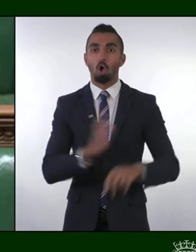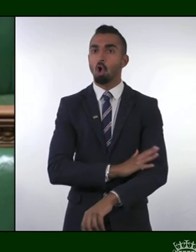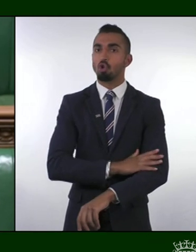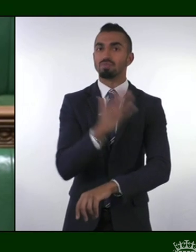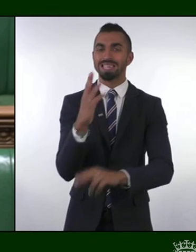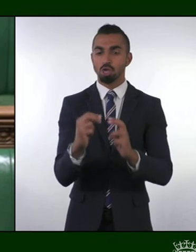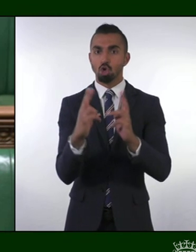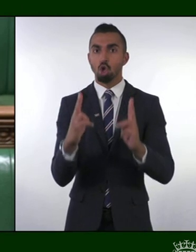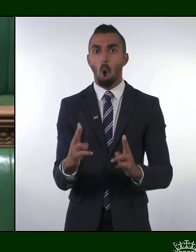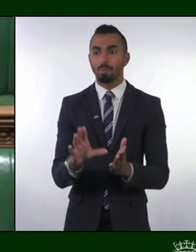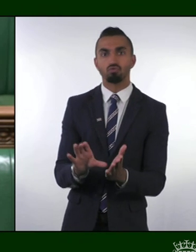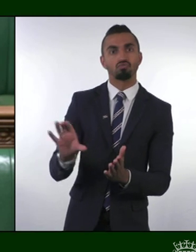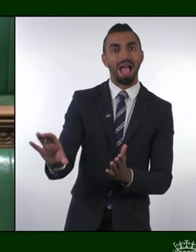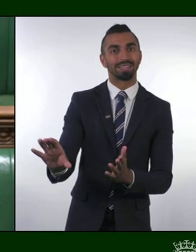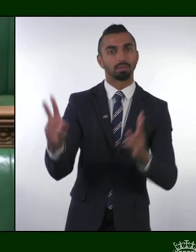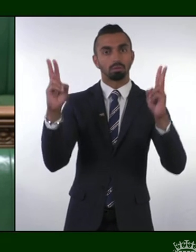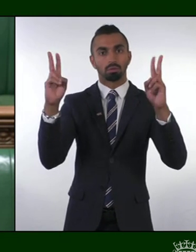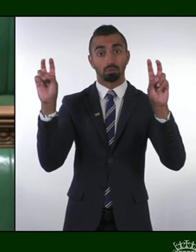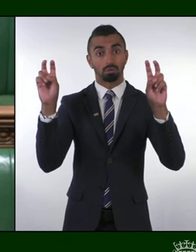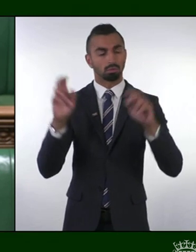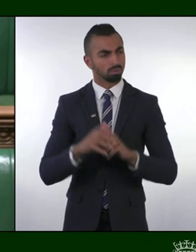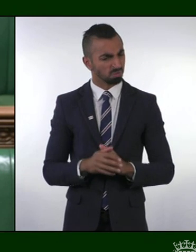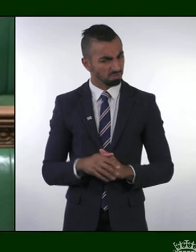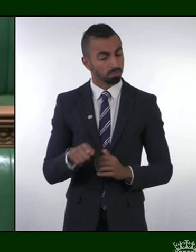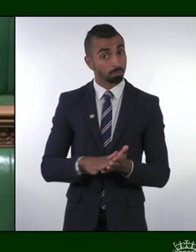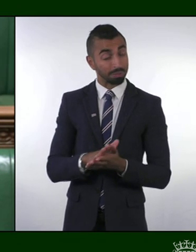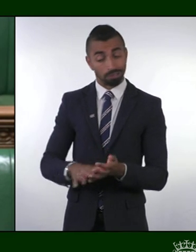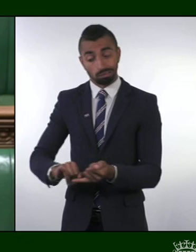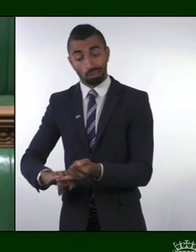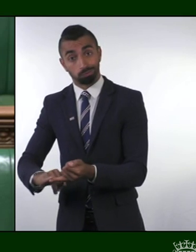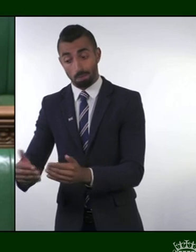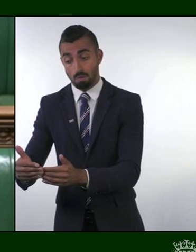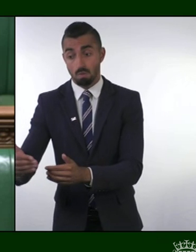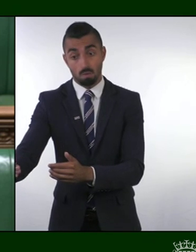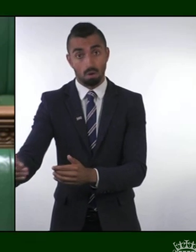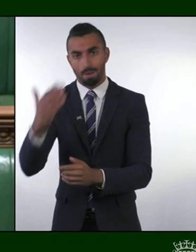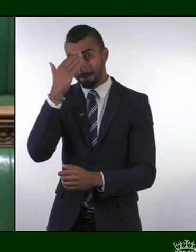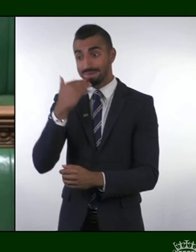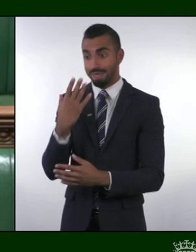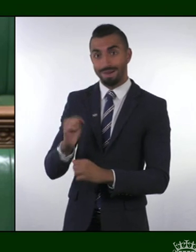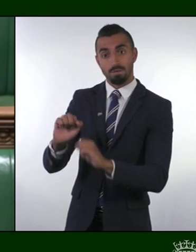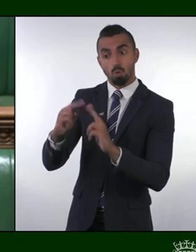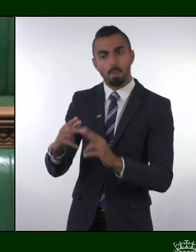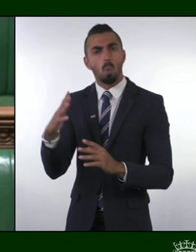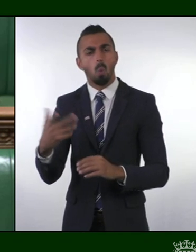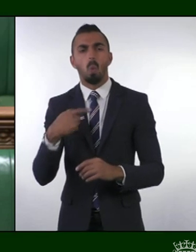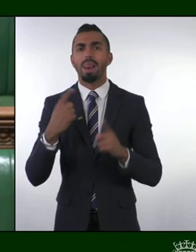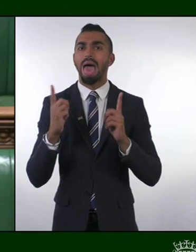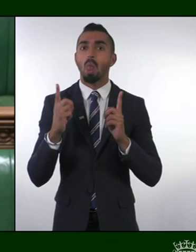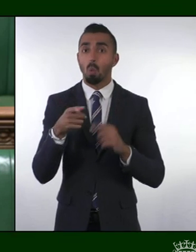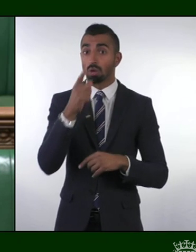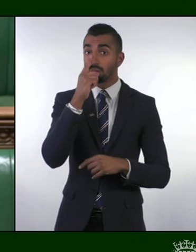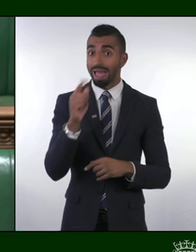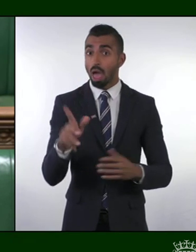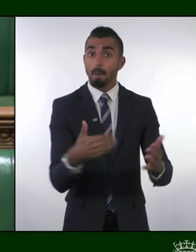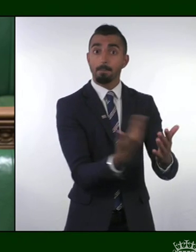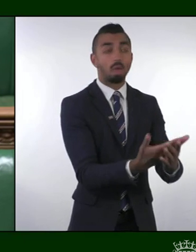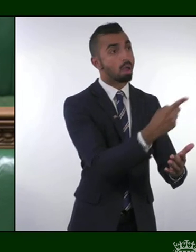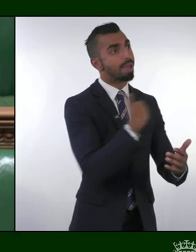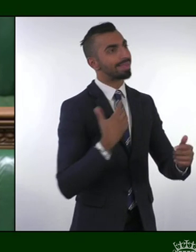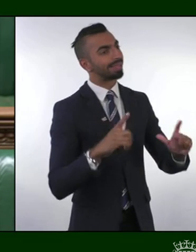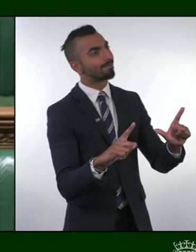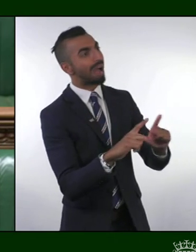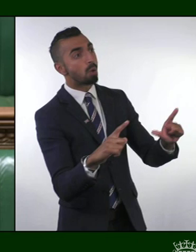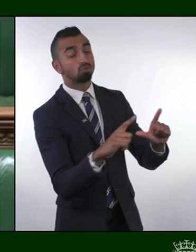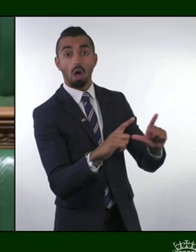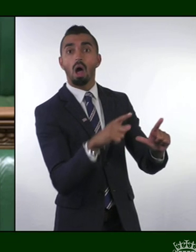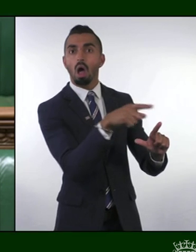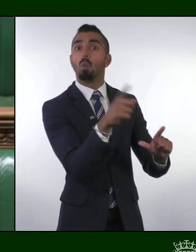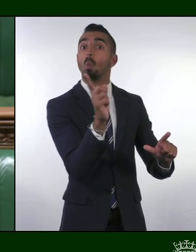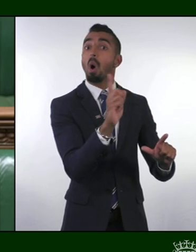From September, homeowners and landlords will be able to apply for vouchers to make their homes more energy efficient and create local jobs.